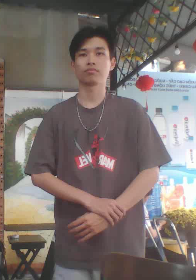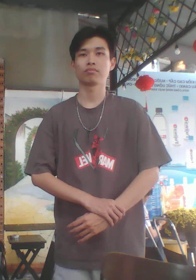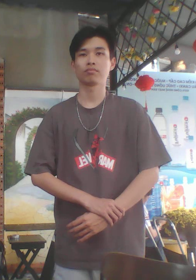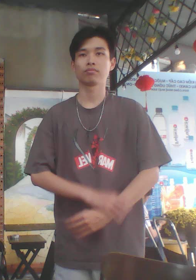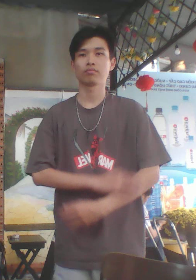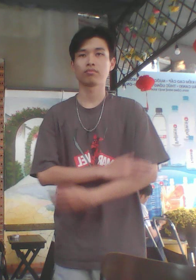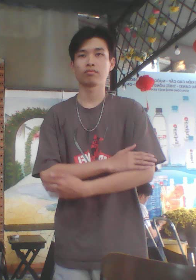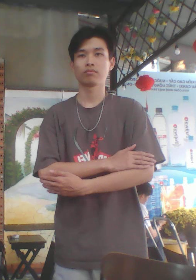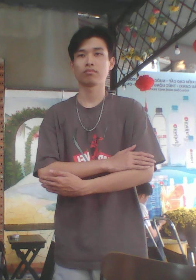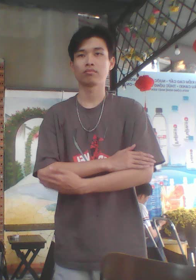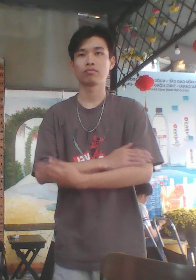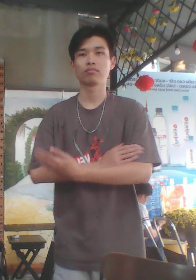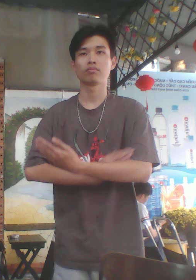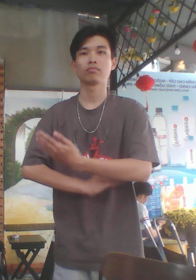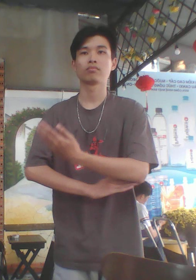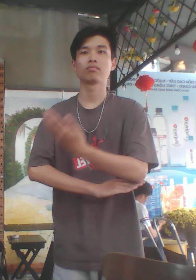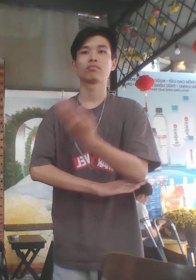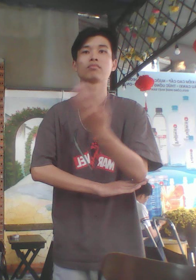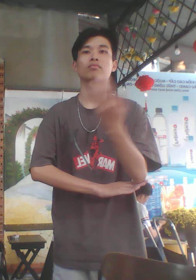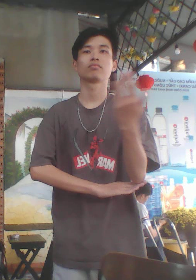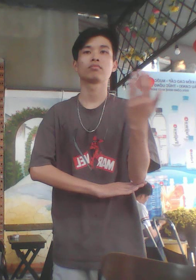buoi sang